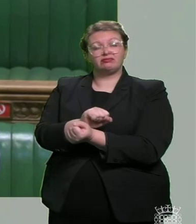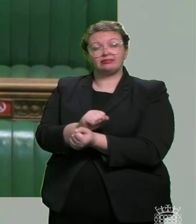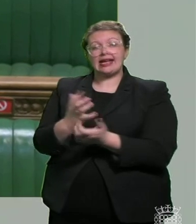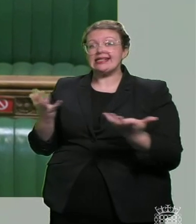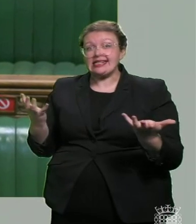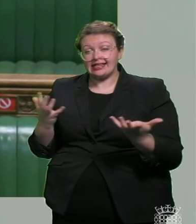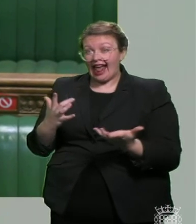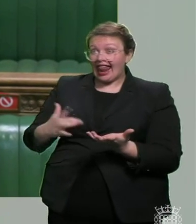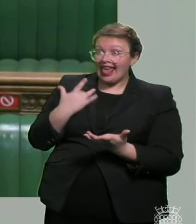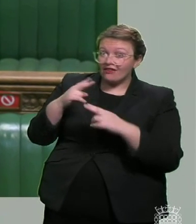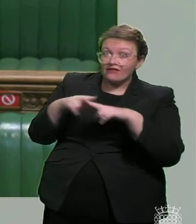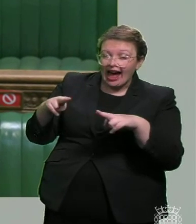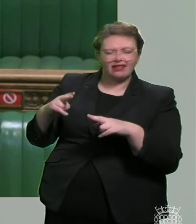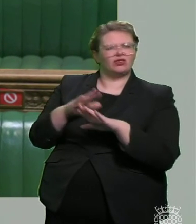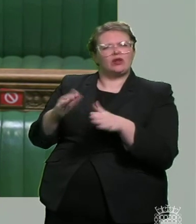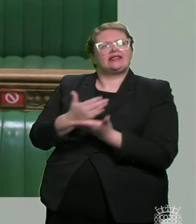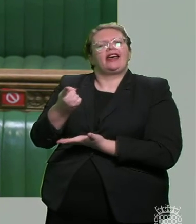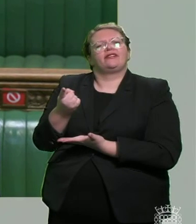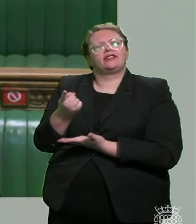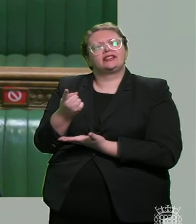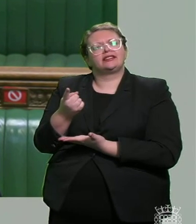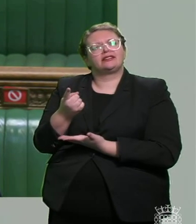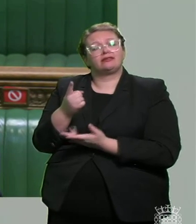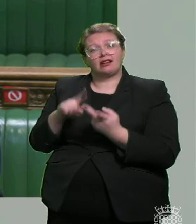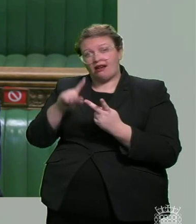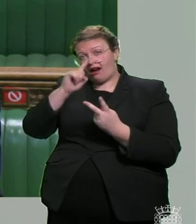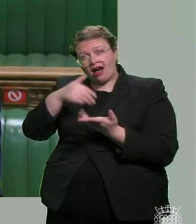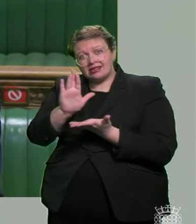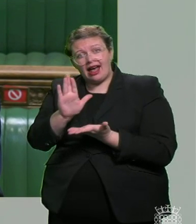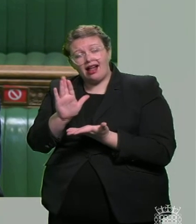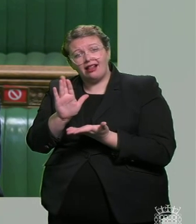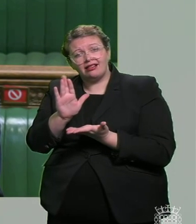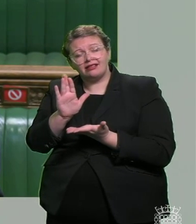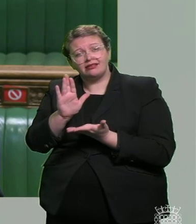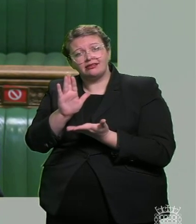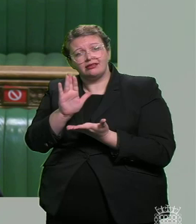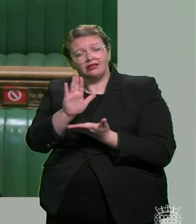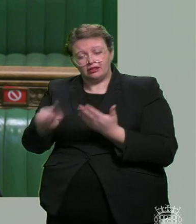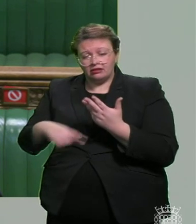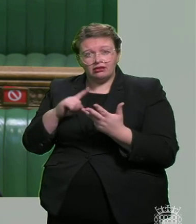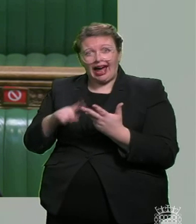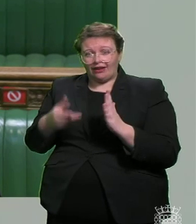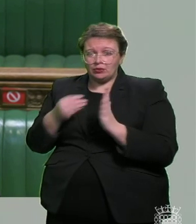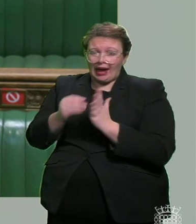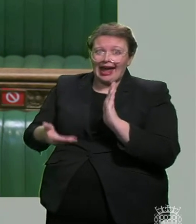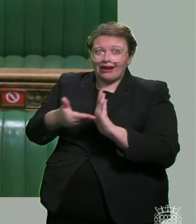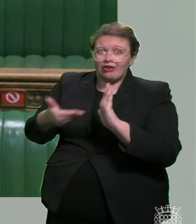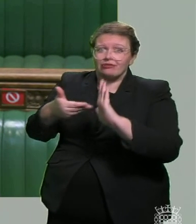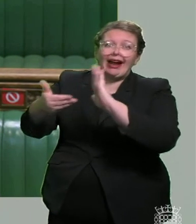They are living in unsafe homes. They cannot sell and they are being asked to foot the bill.